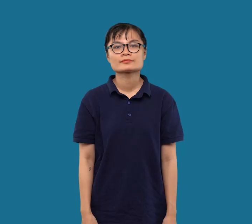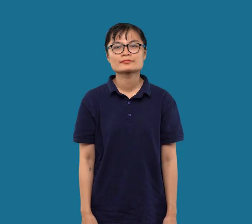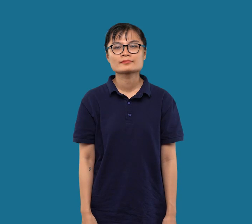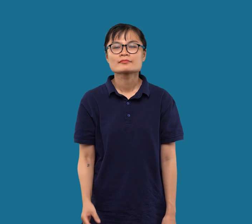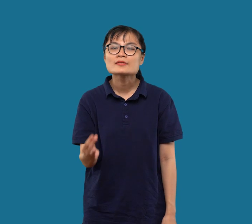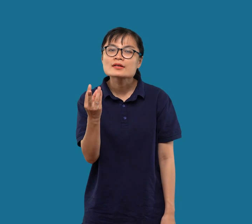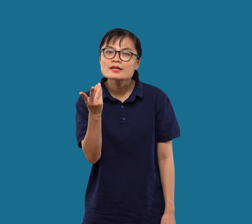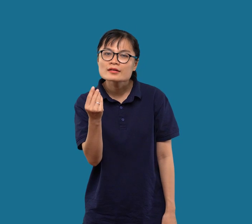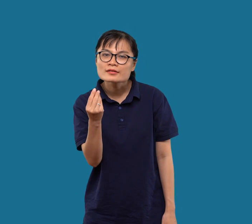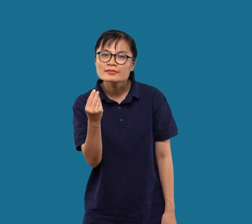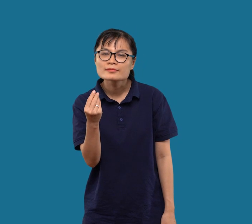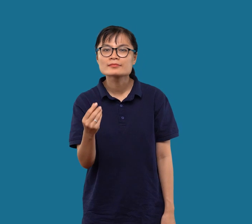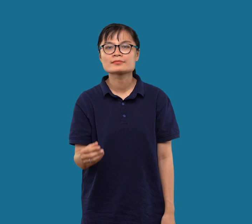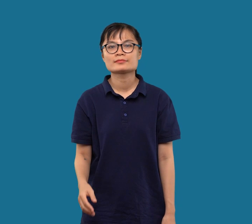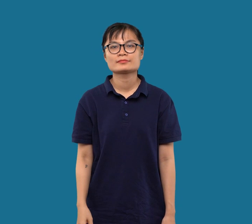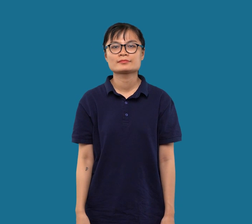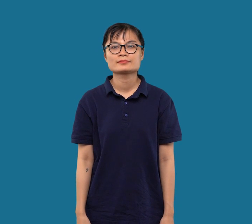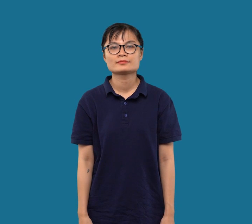đếm